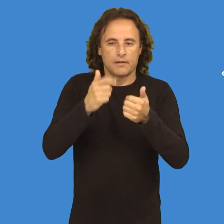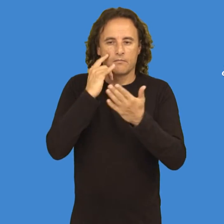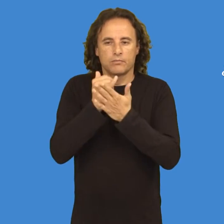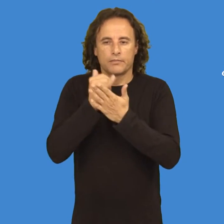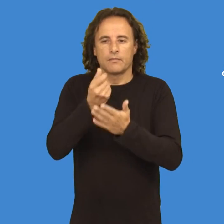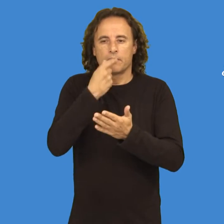probar